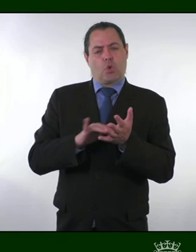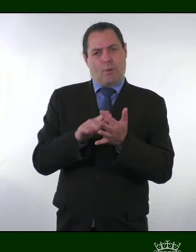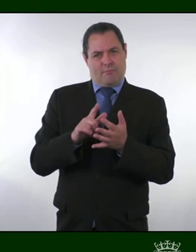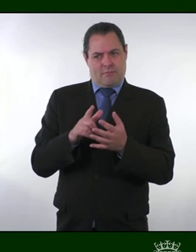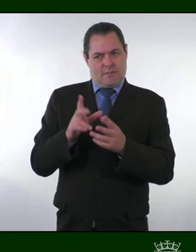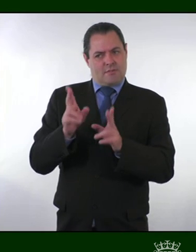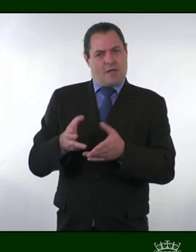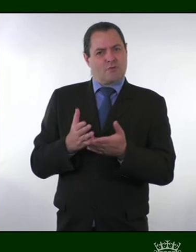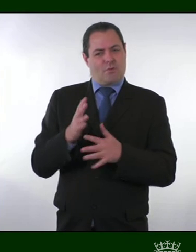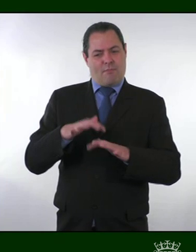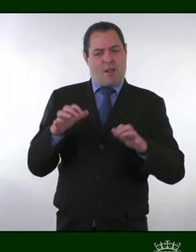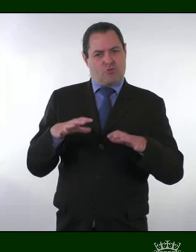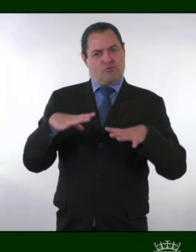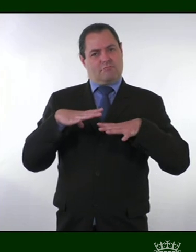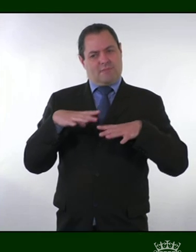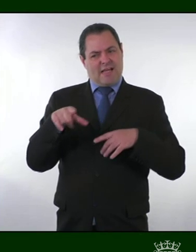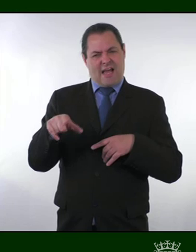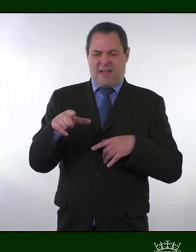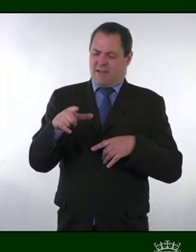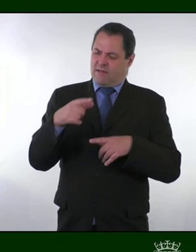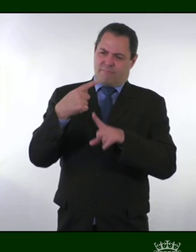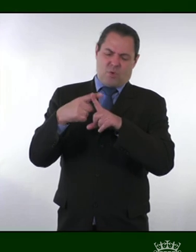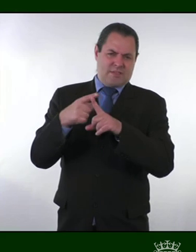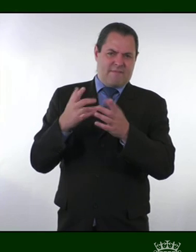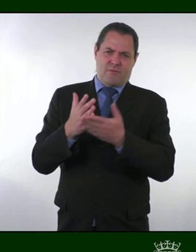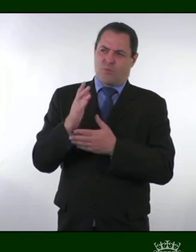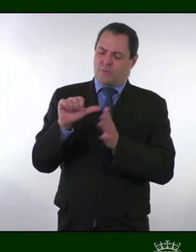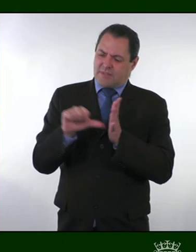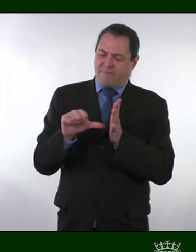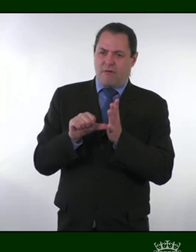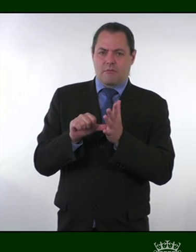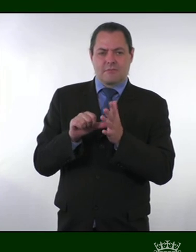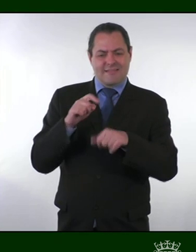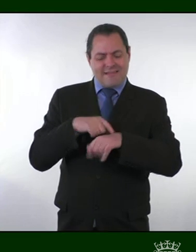John was a beacon of light in the most troubled of times. He will be seriously missed.